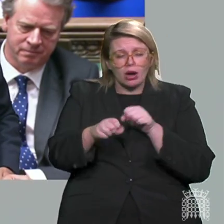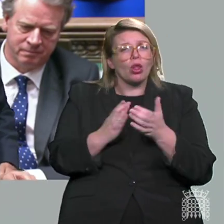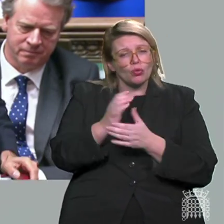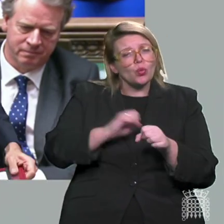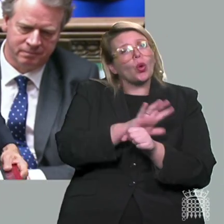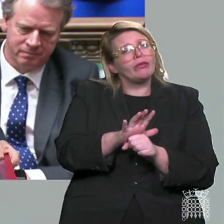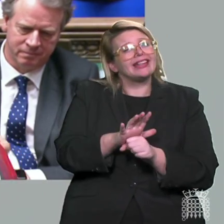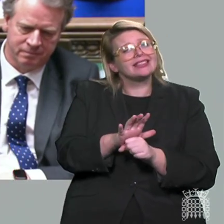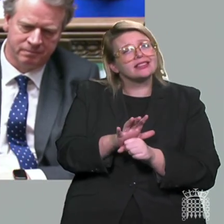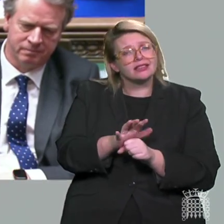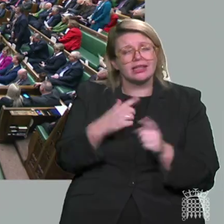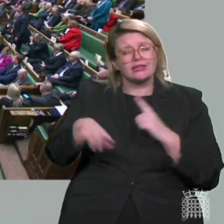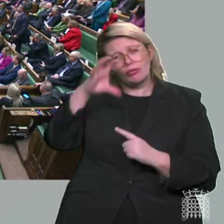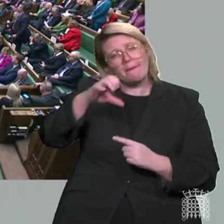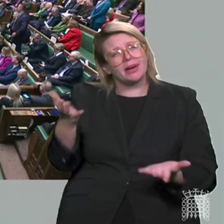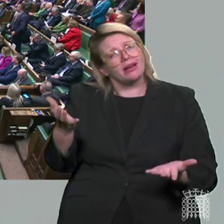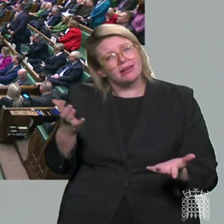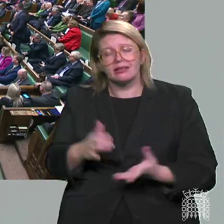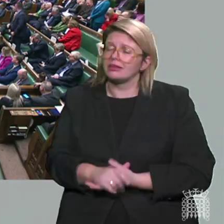She would do well to recognise that.